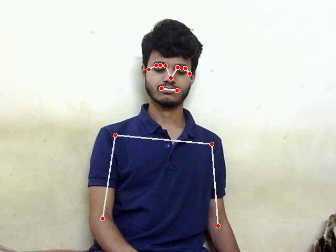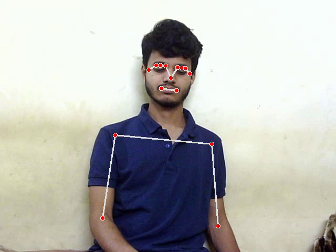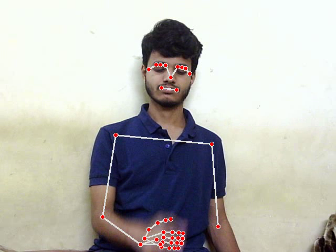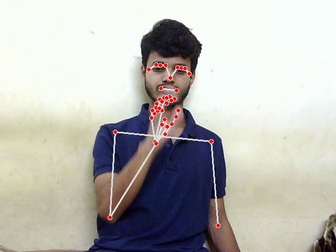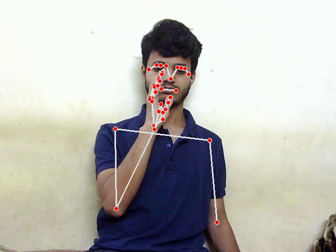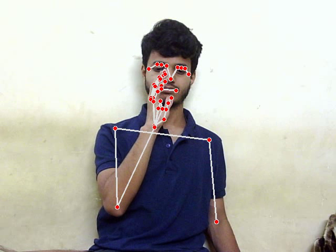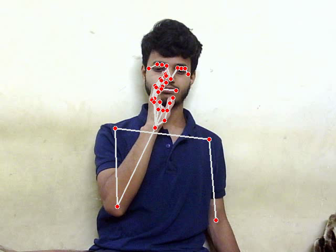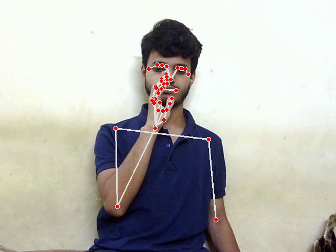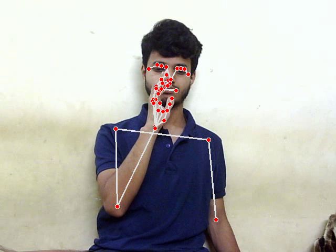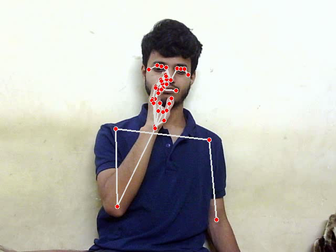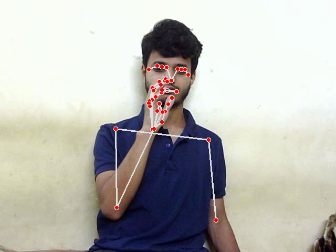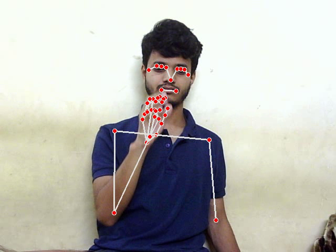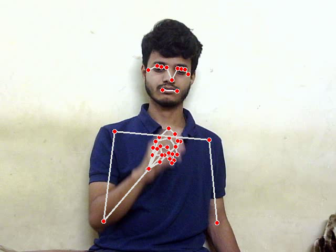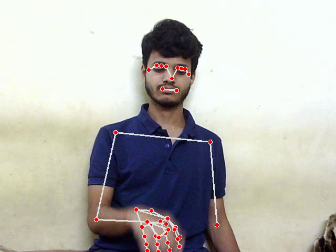mother